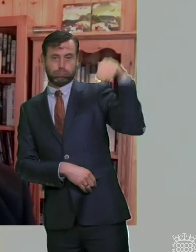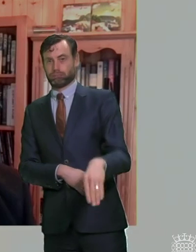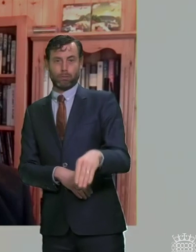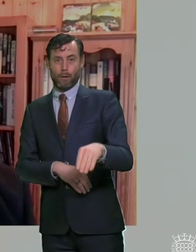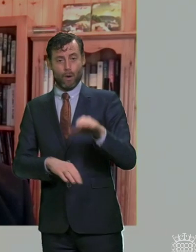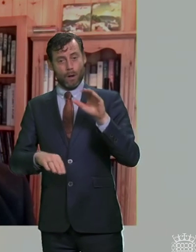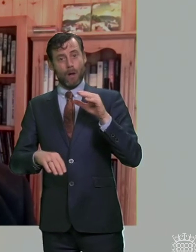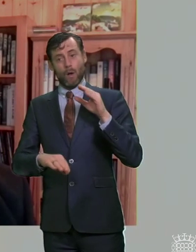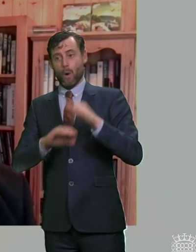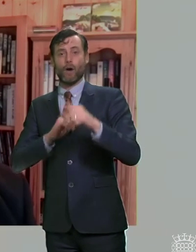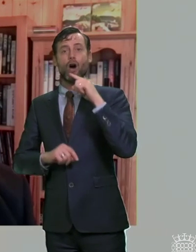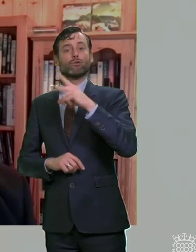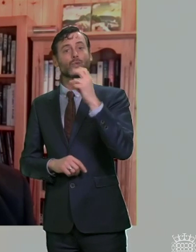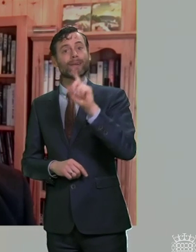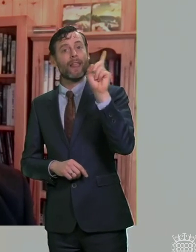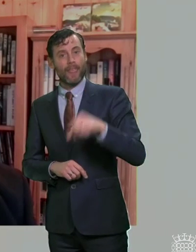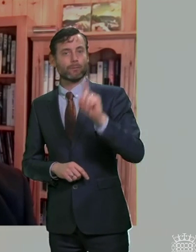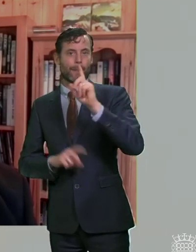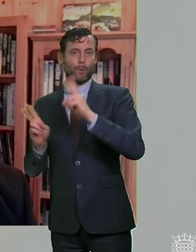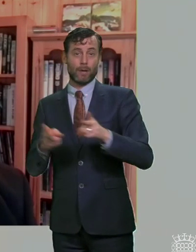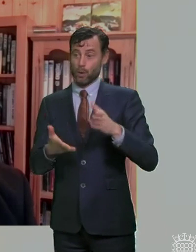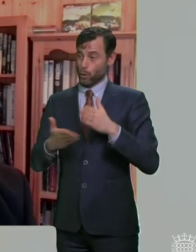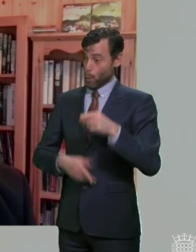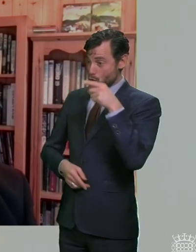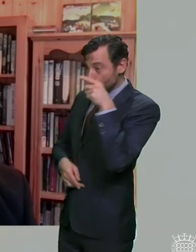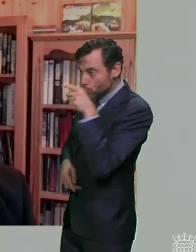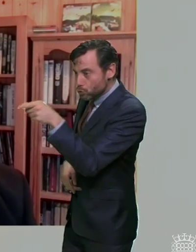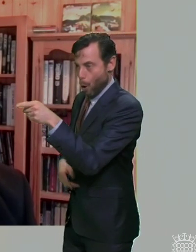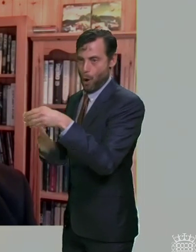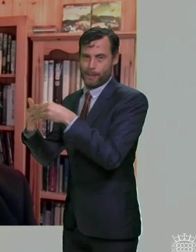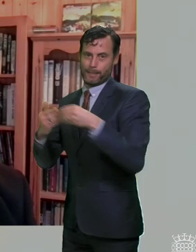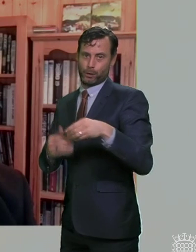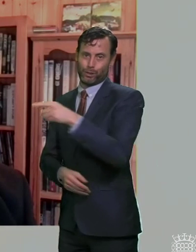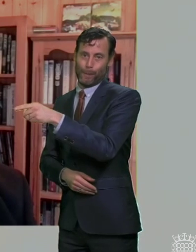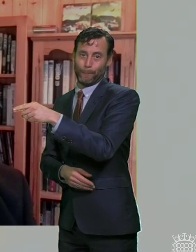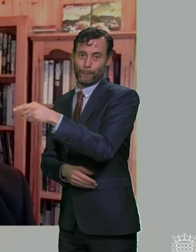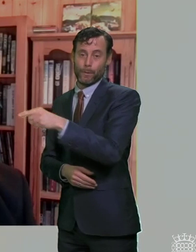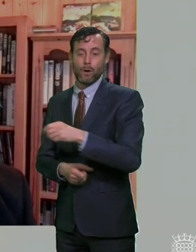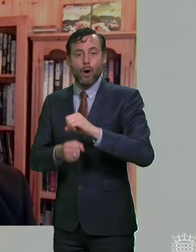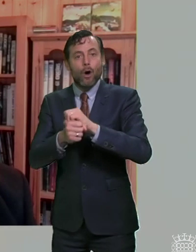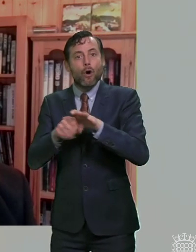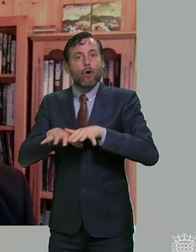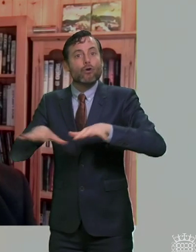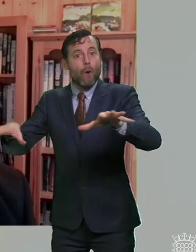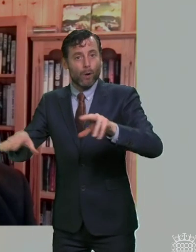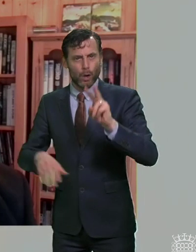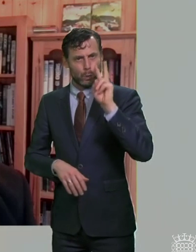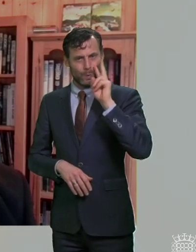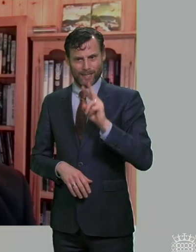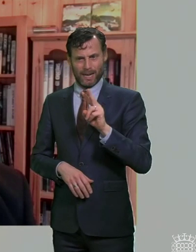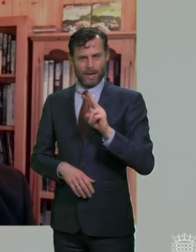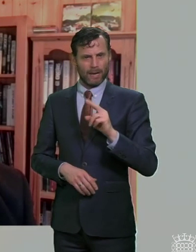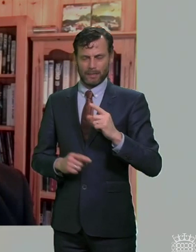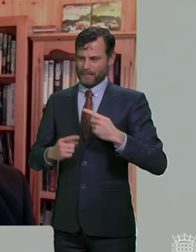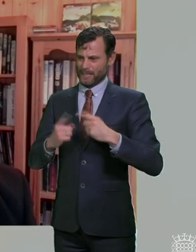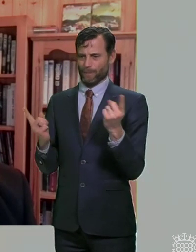That is under your guidance, Prime Minister. Coronavirus has exposed the deep inequalities under this broken Westminster system.